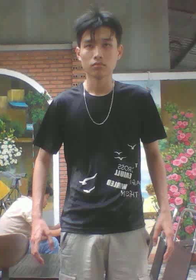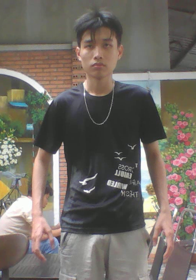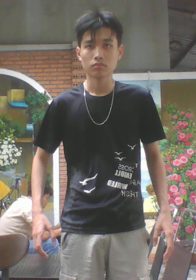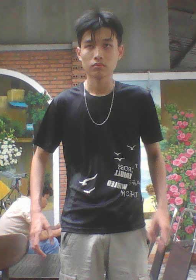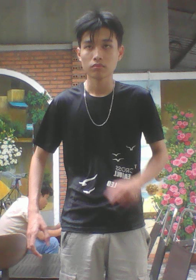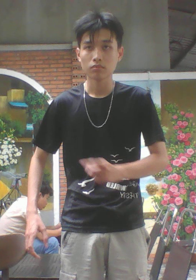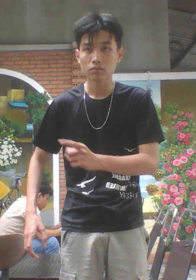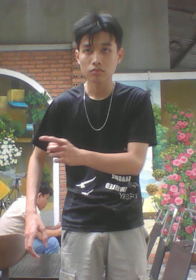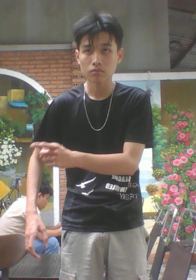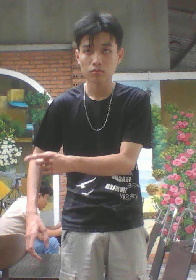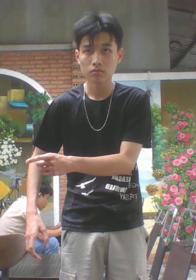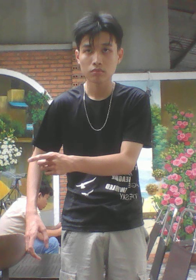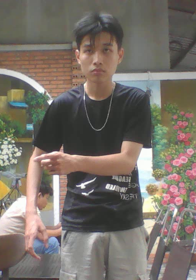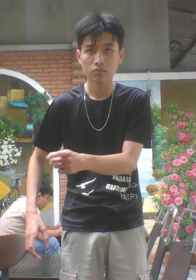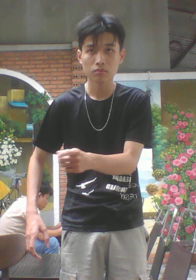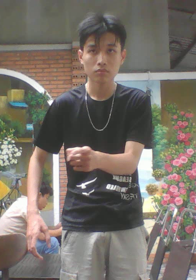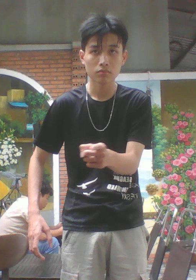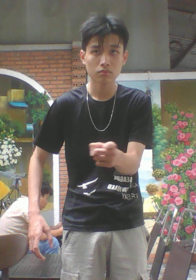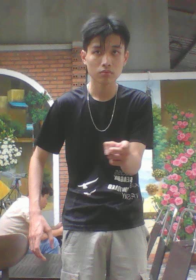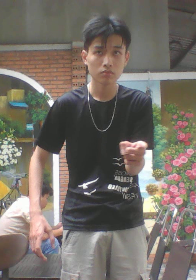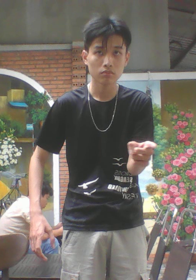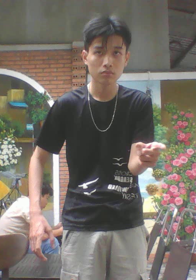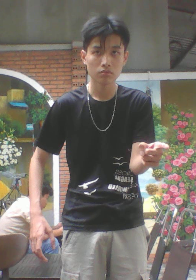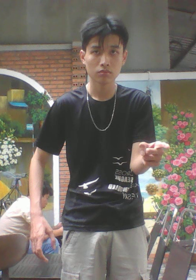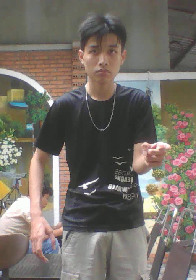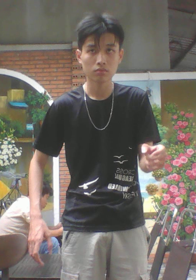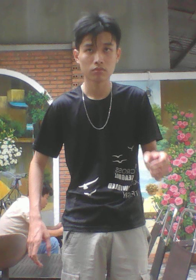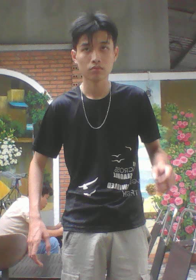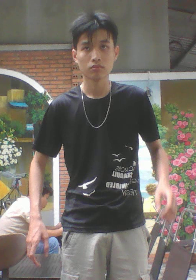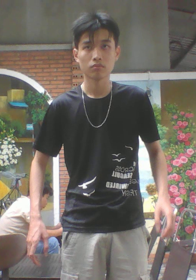cac ban